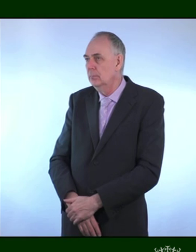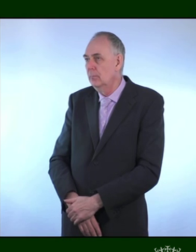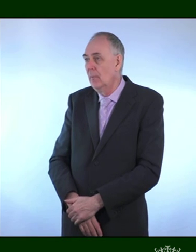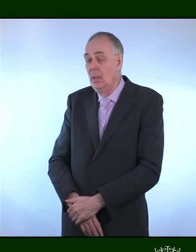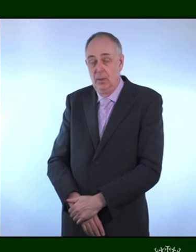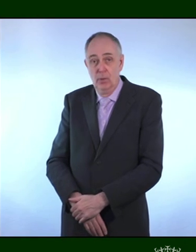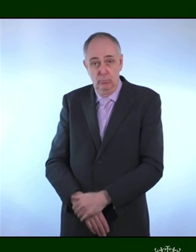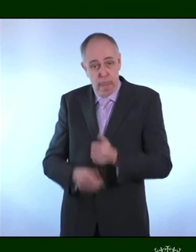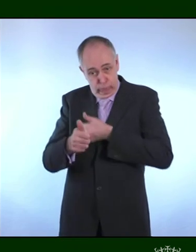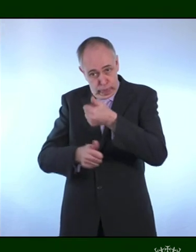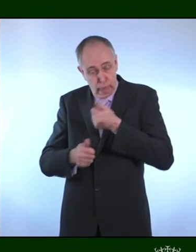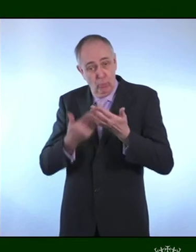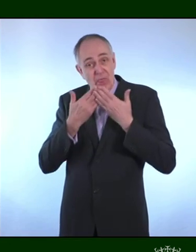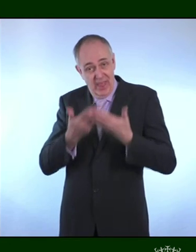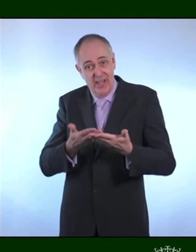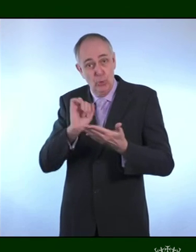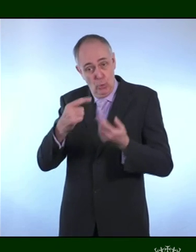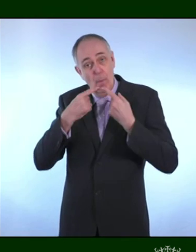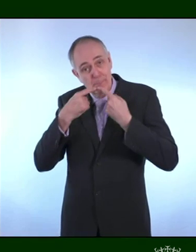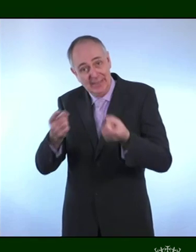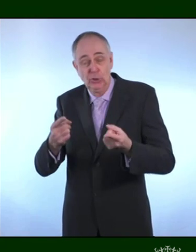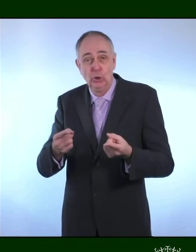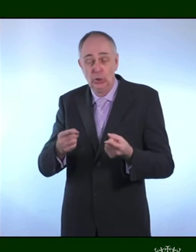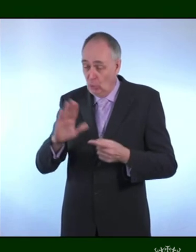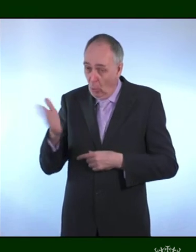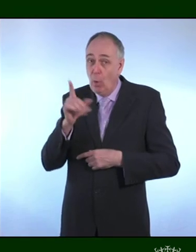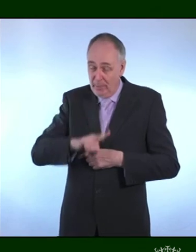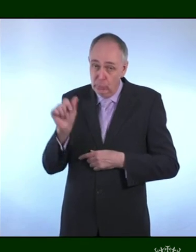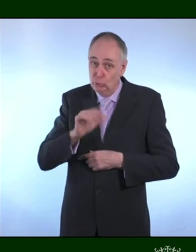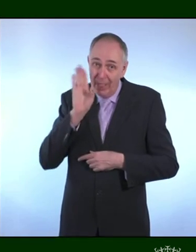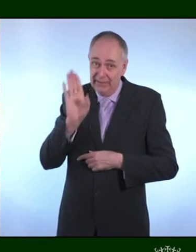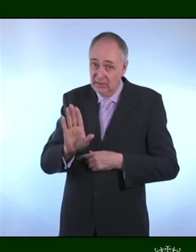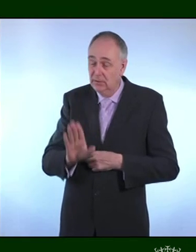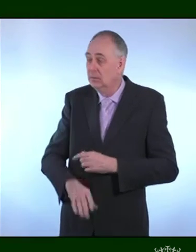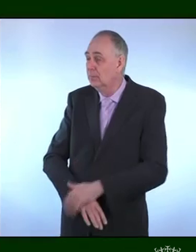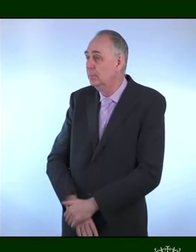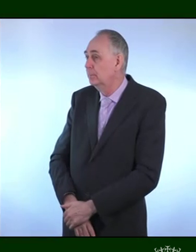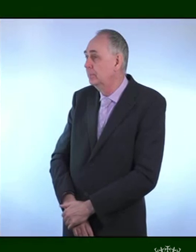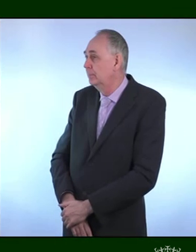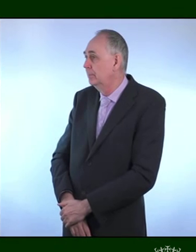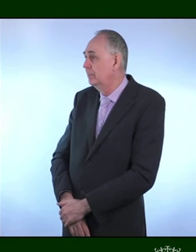That message deserves to be heard loud and clear across the UK.